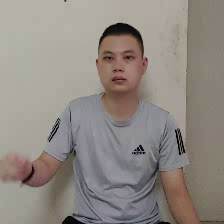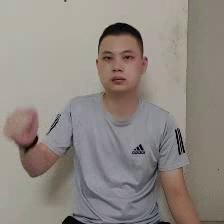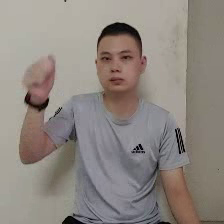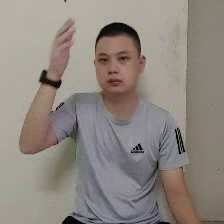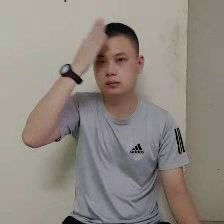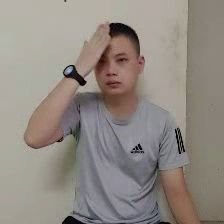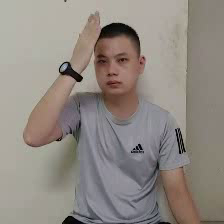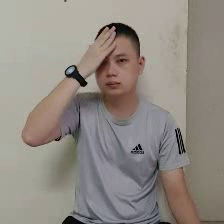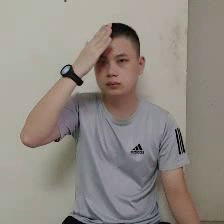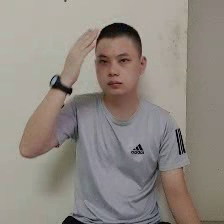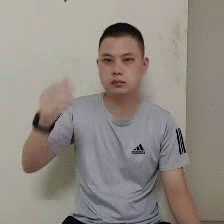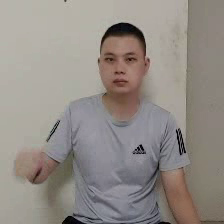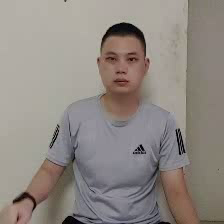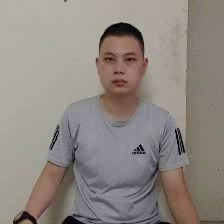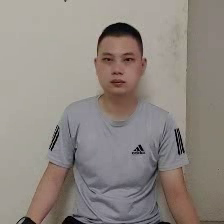Biết